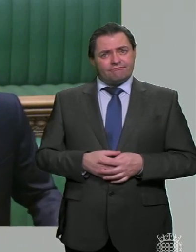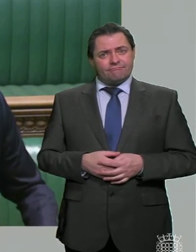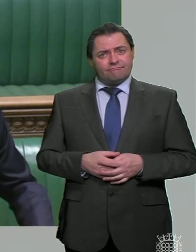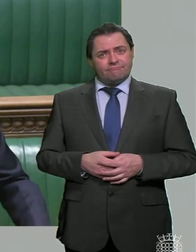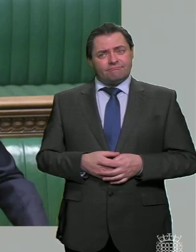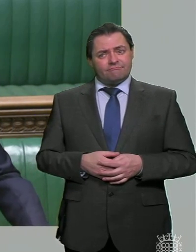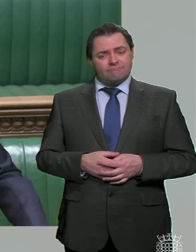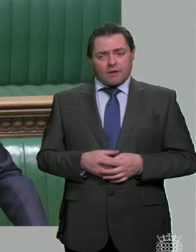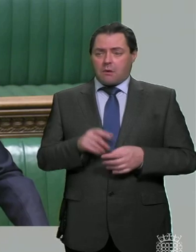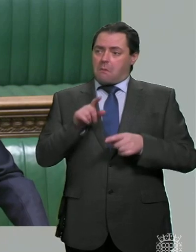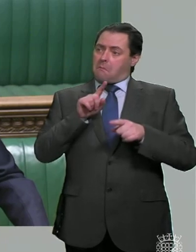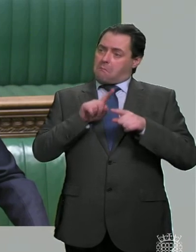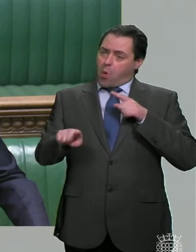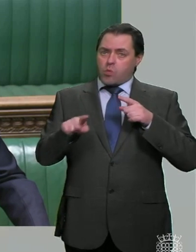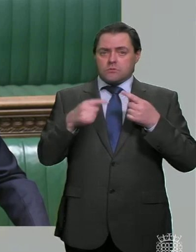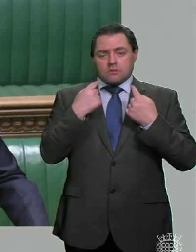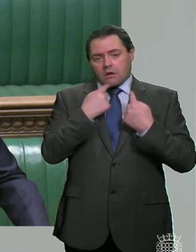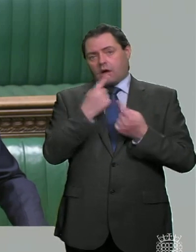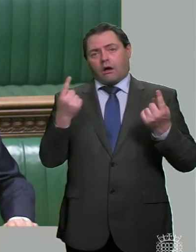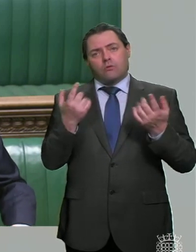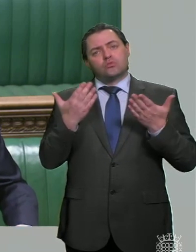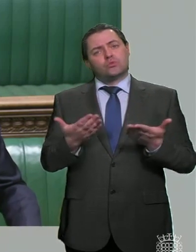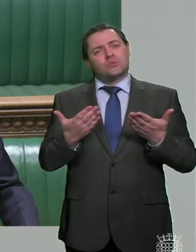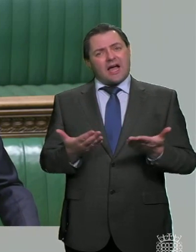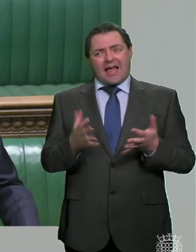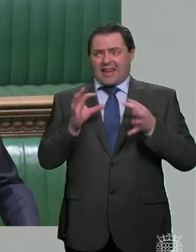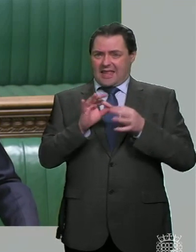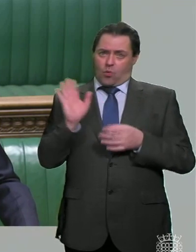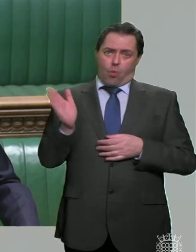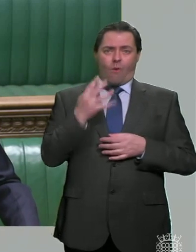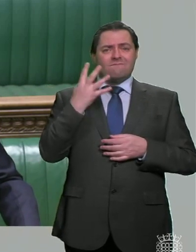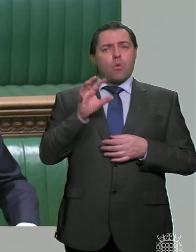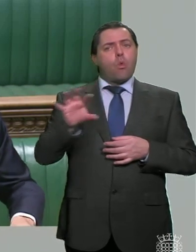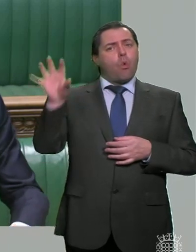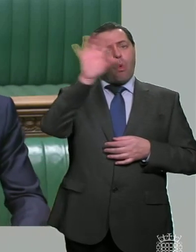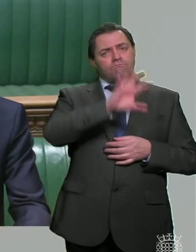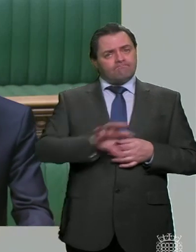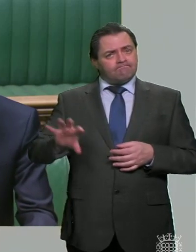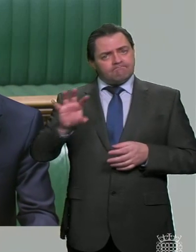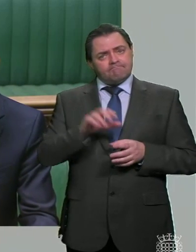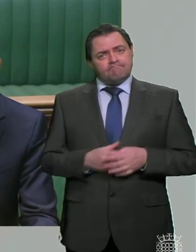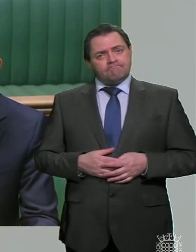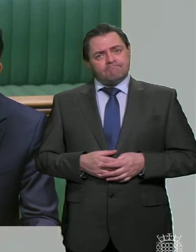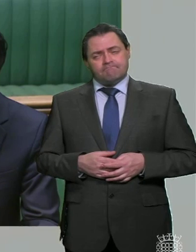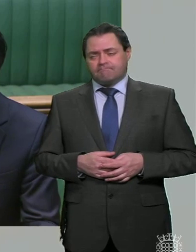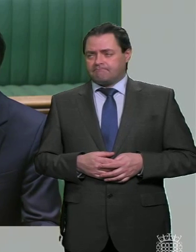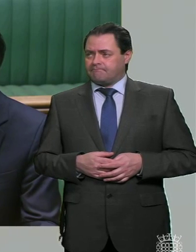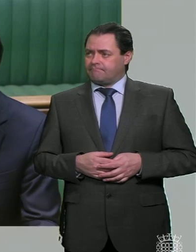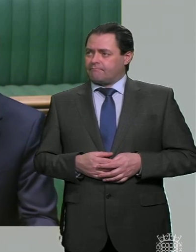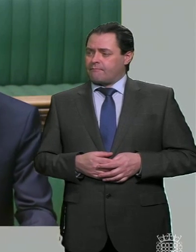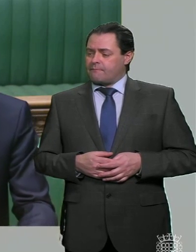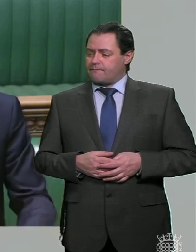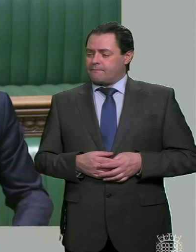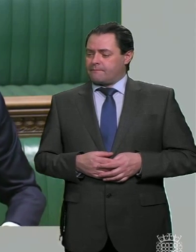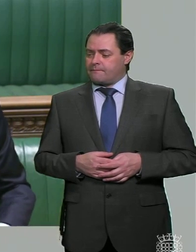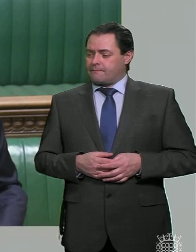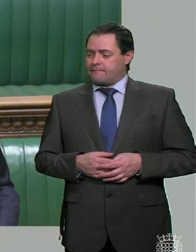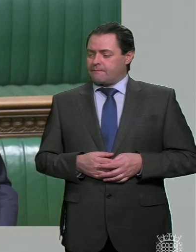The majority of today’s Budget measures will apply directly to people in all four nations of the UK.